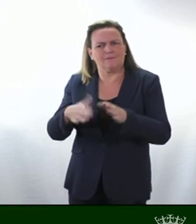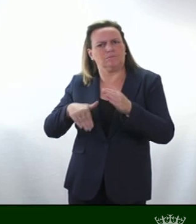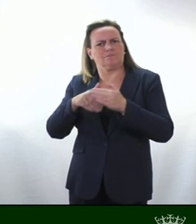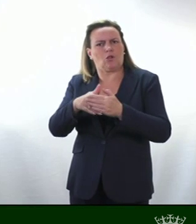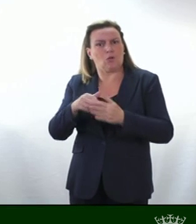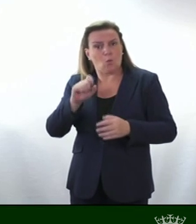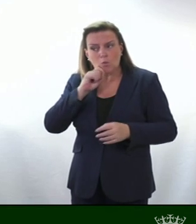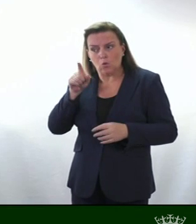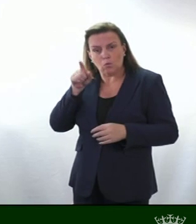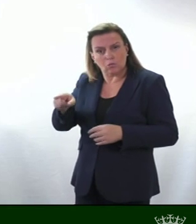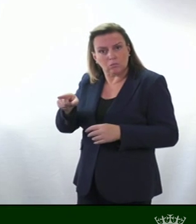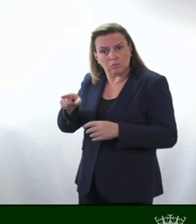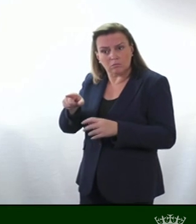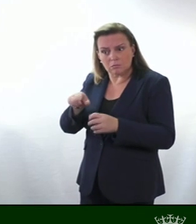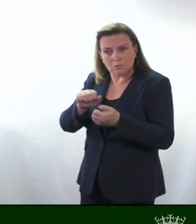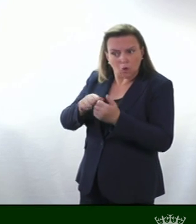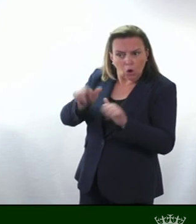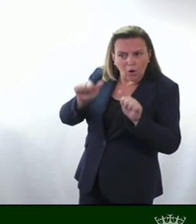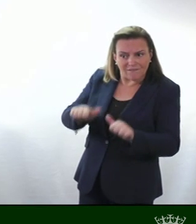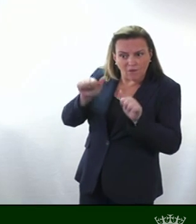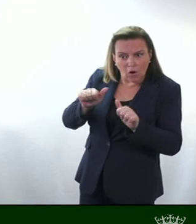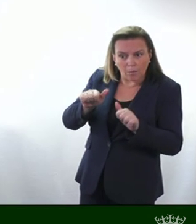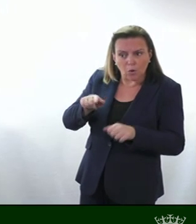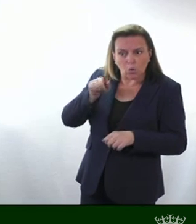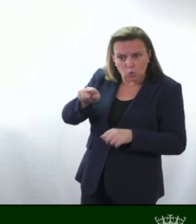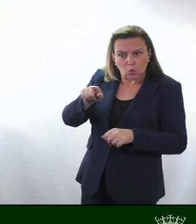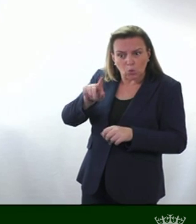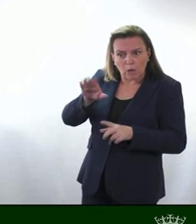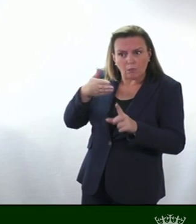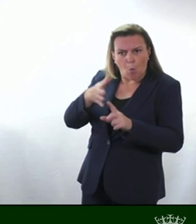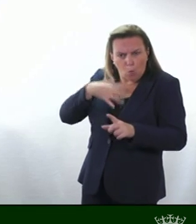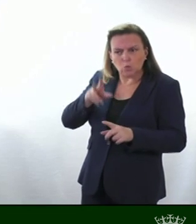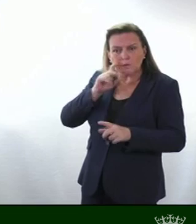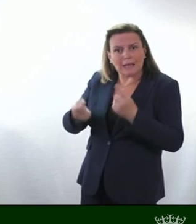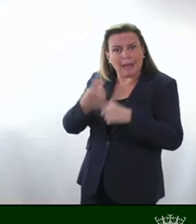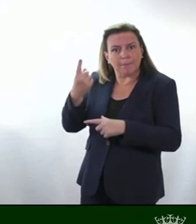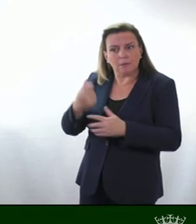Can he confirm that he intends to see that happen?